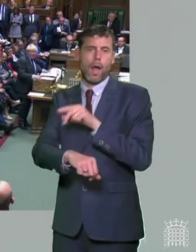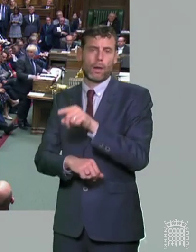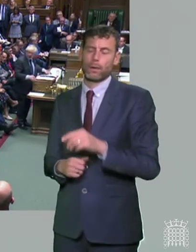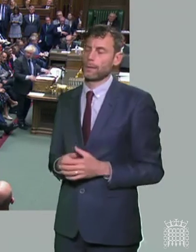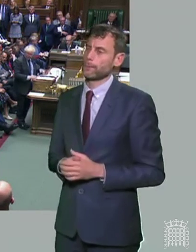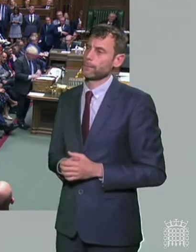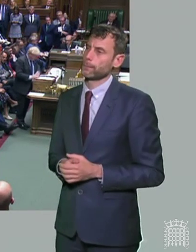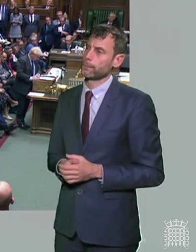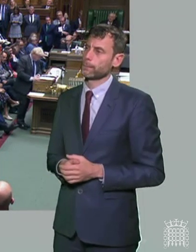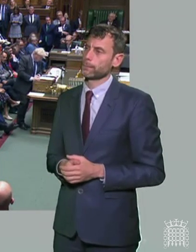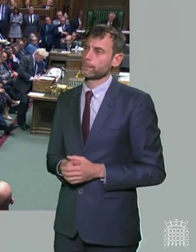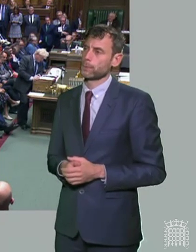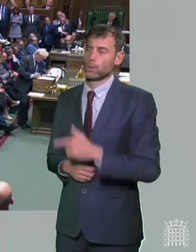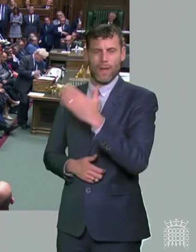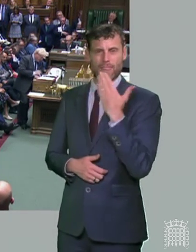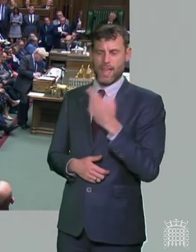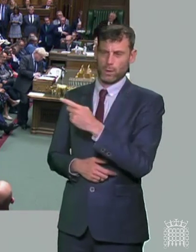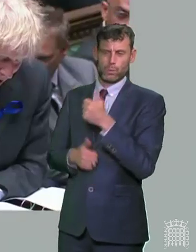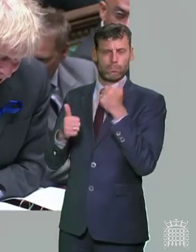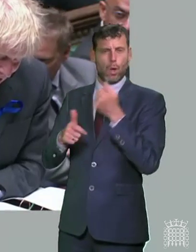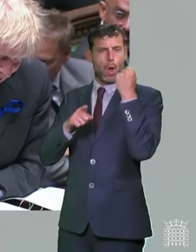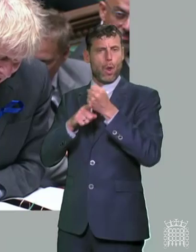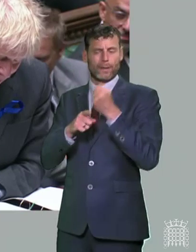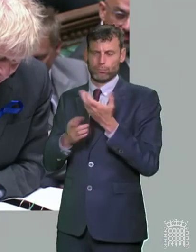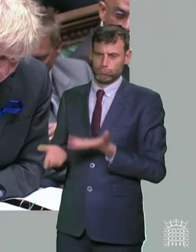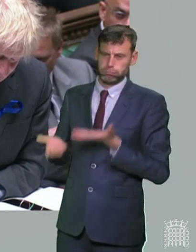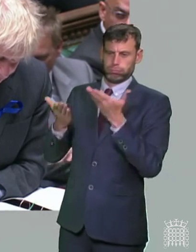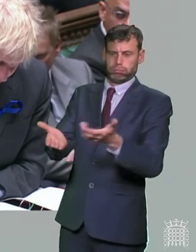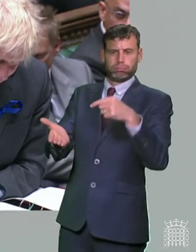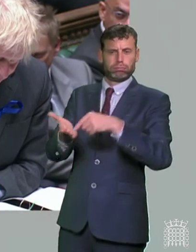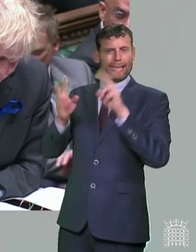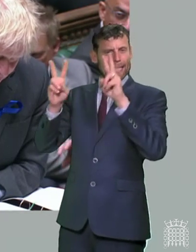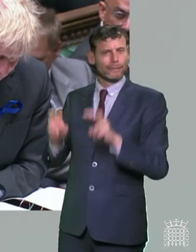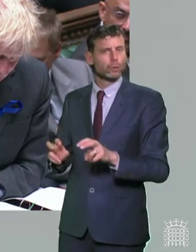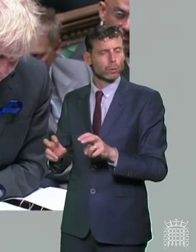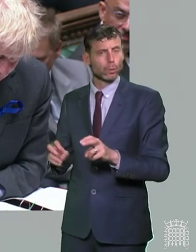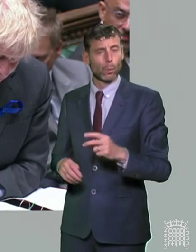I thank my honourable Friend for an excellent piece of lobbying.